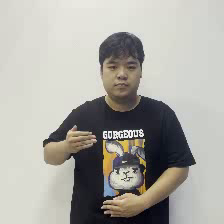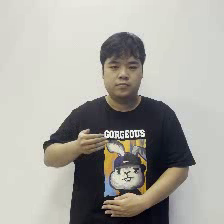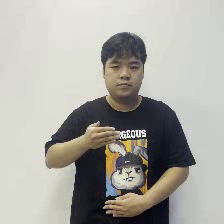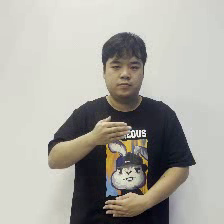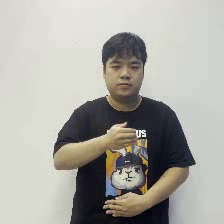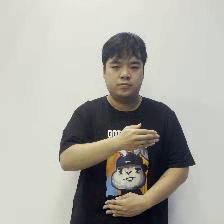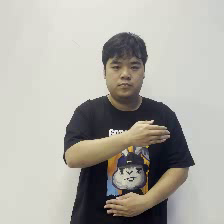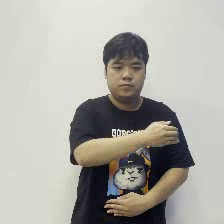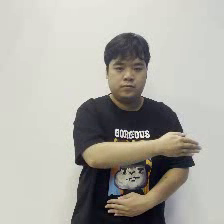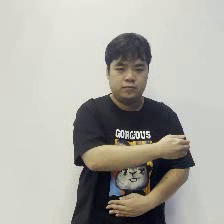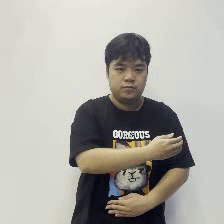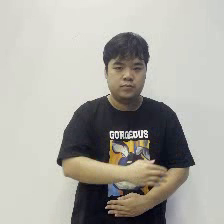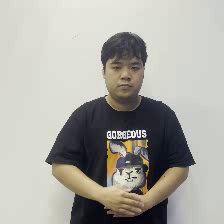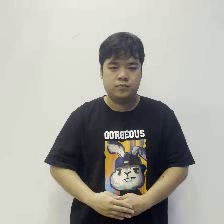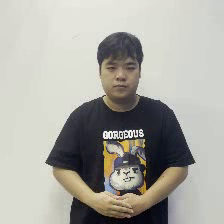Cá